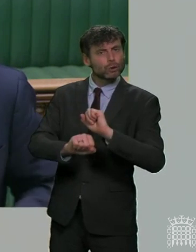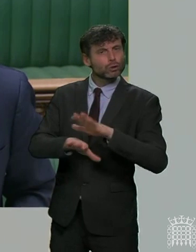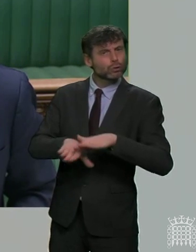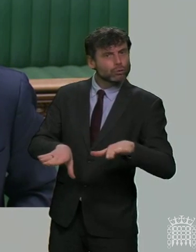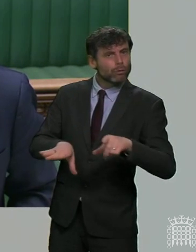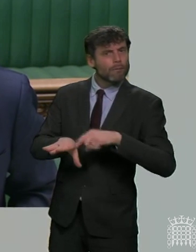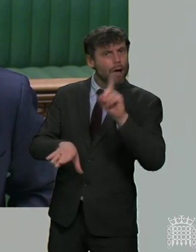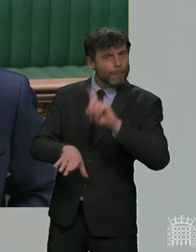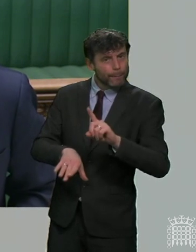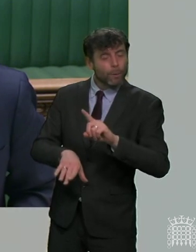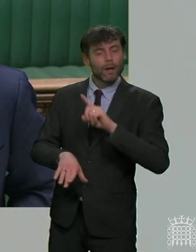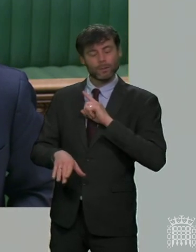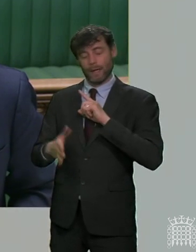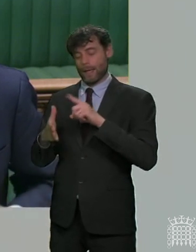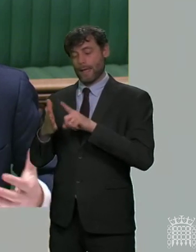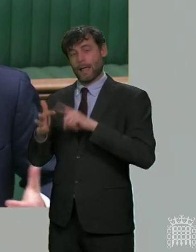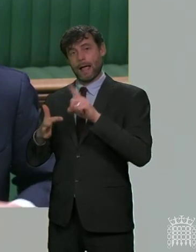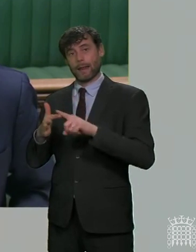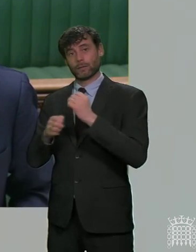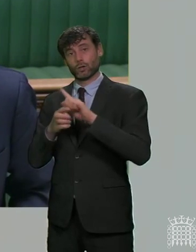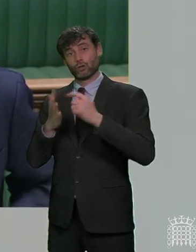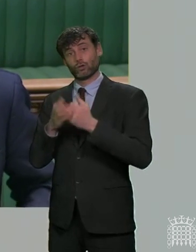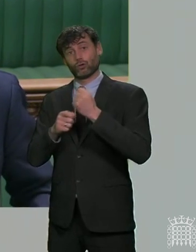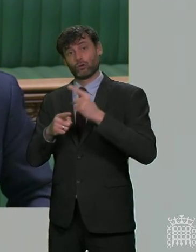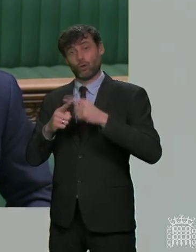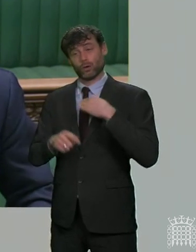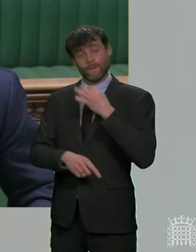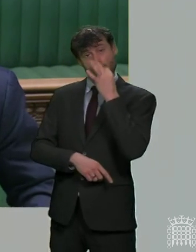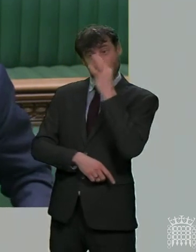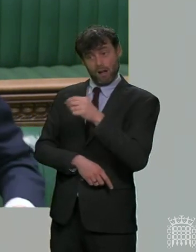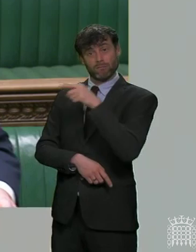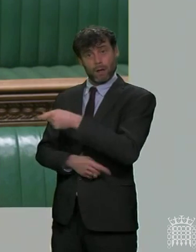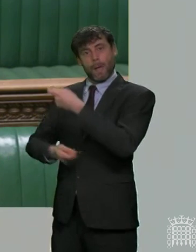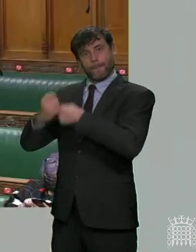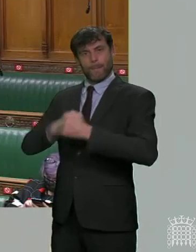That is why I appointed Dr Alex George to be our youth mental health ambassador.